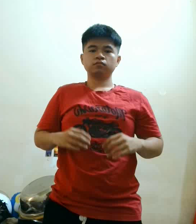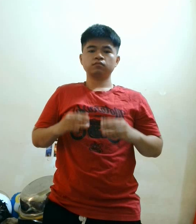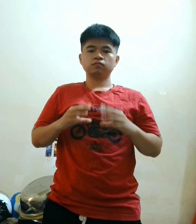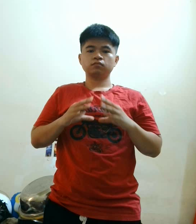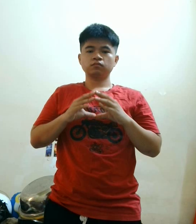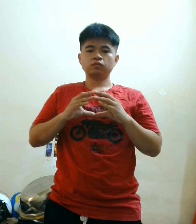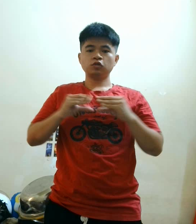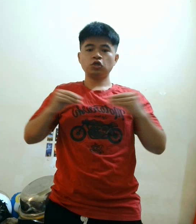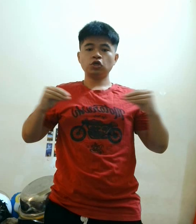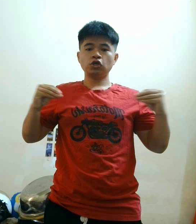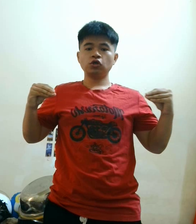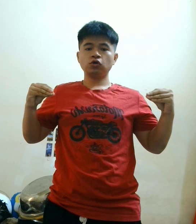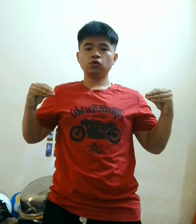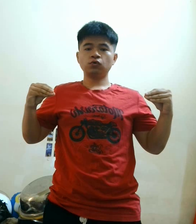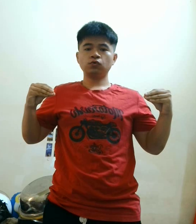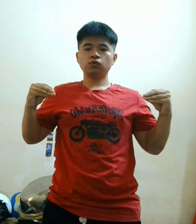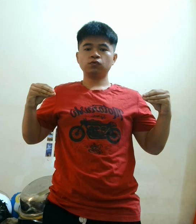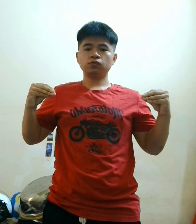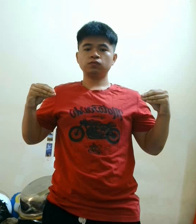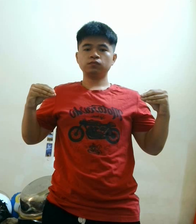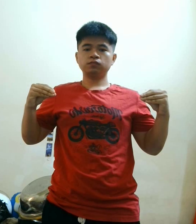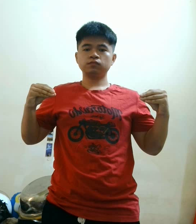nhieu